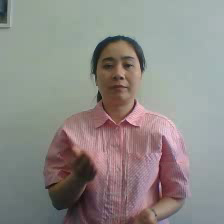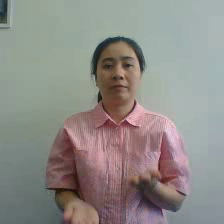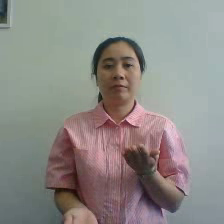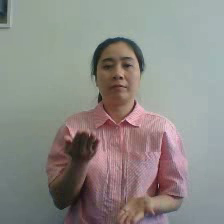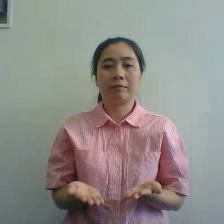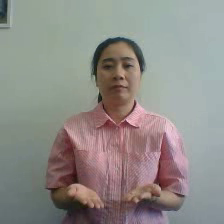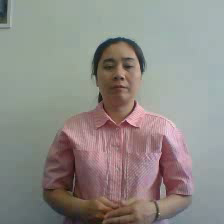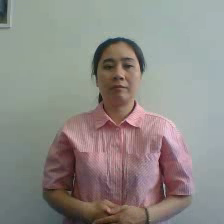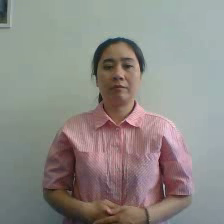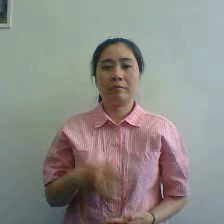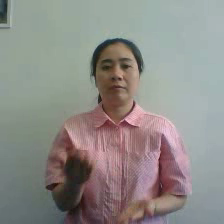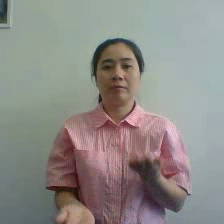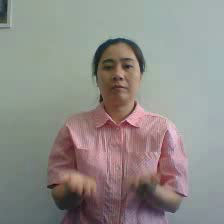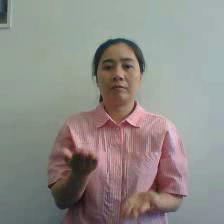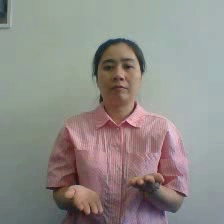Có thể